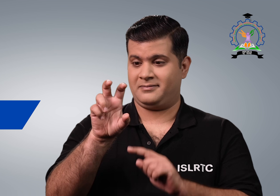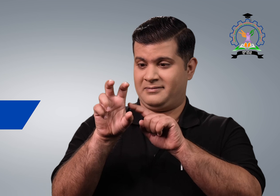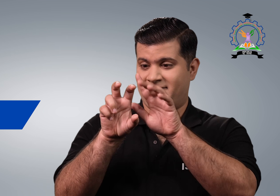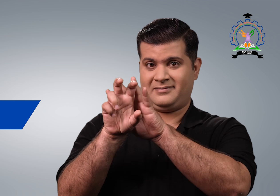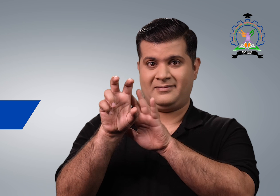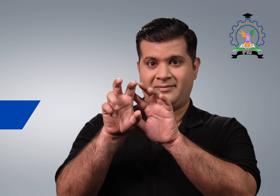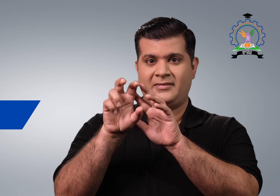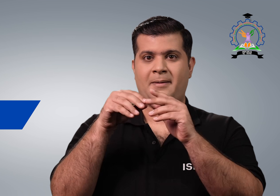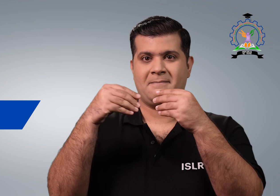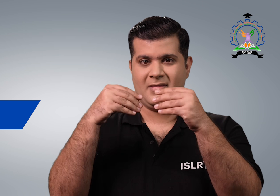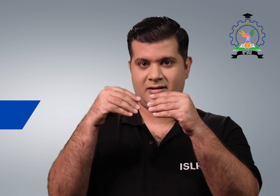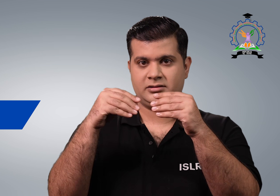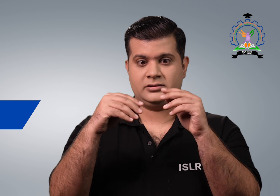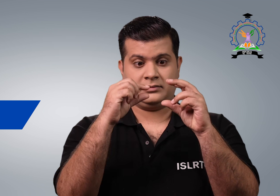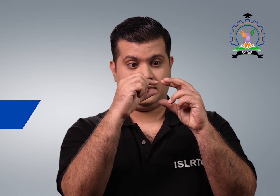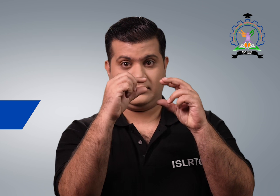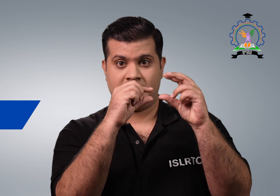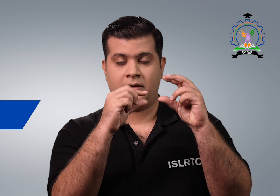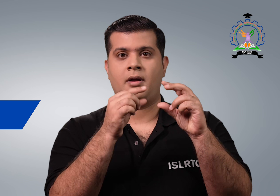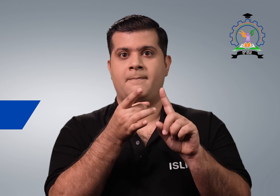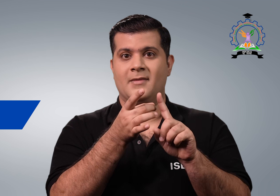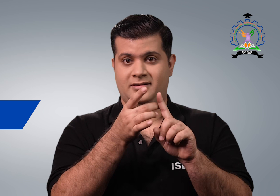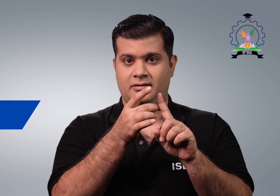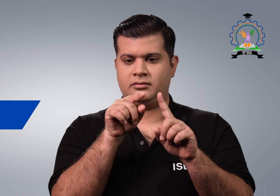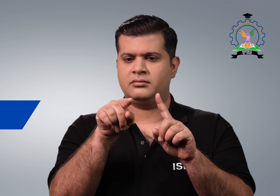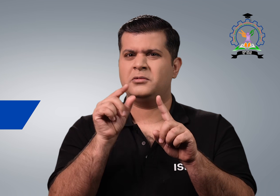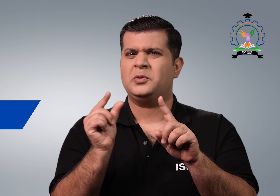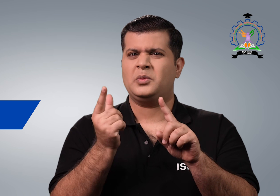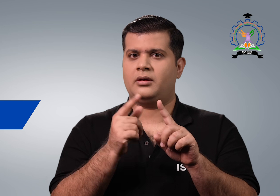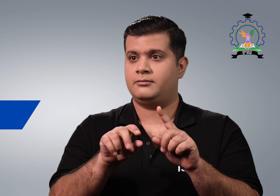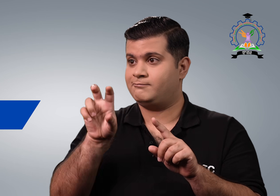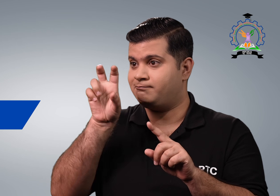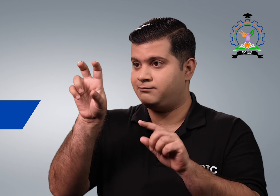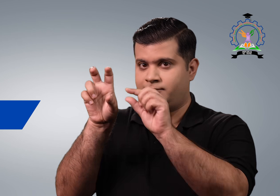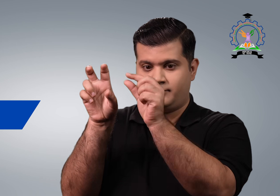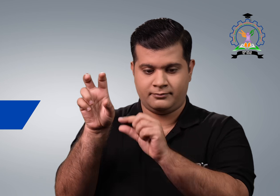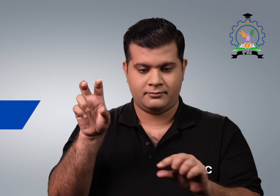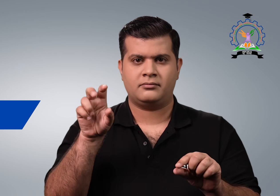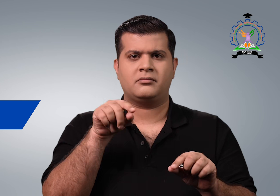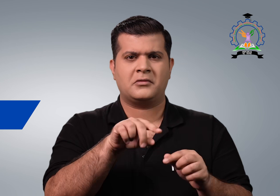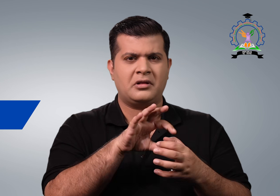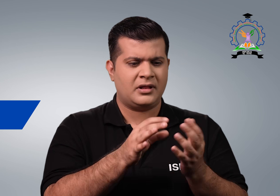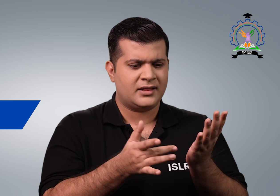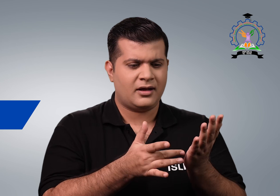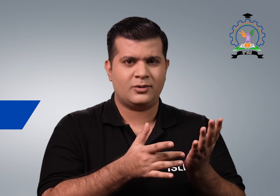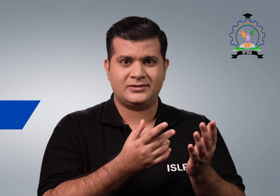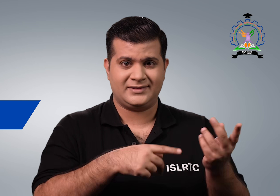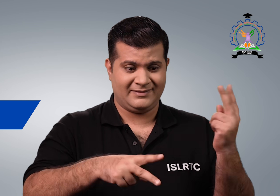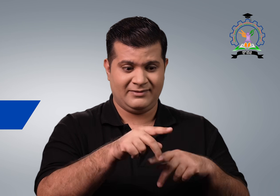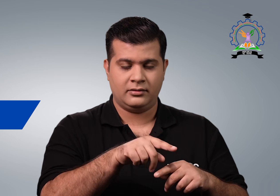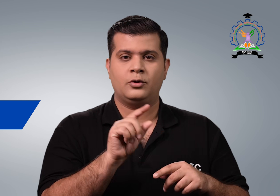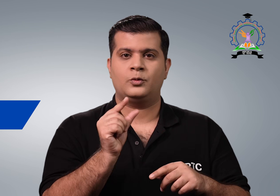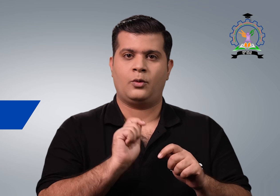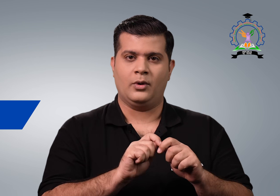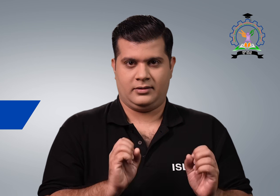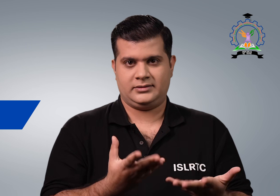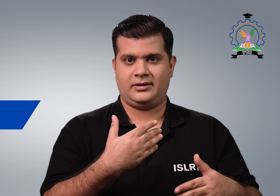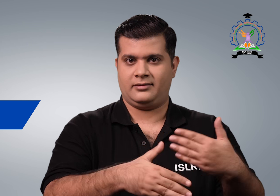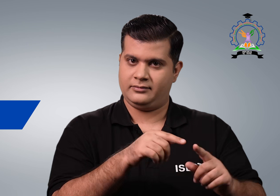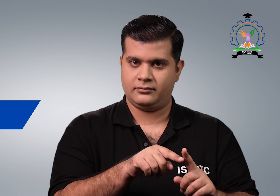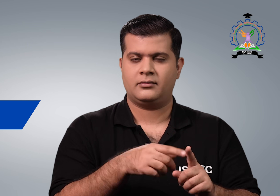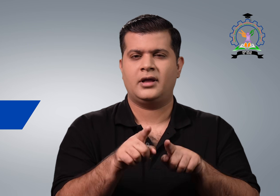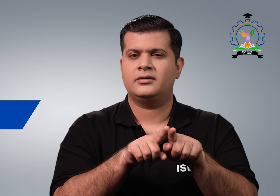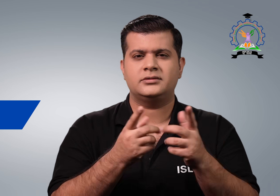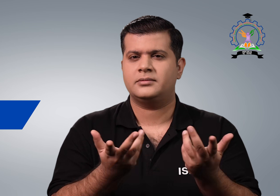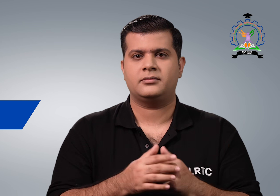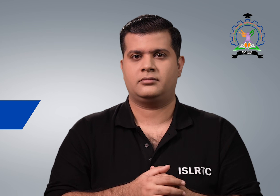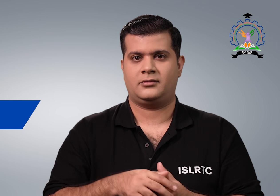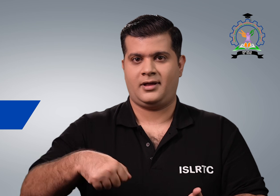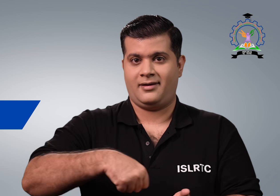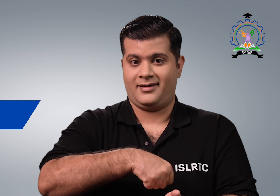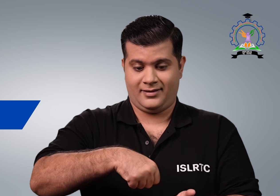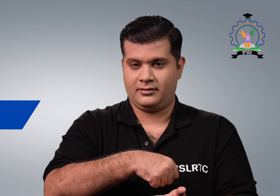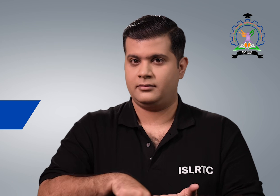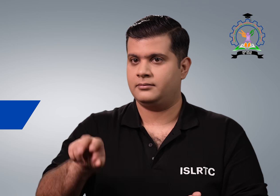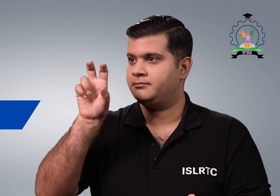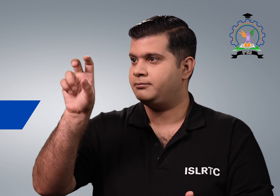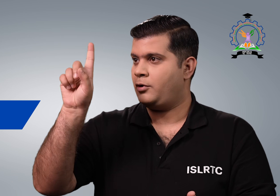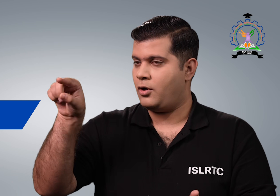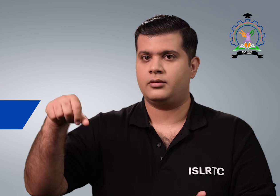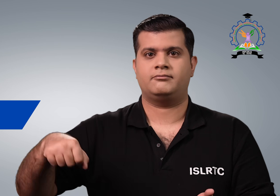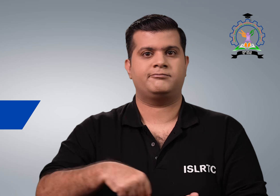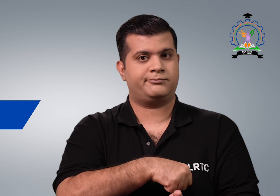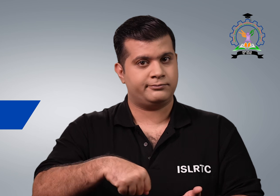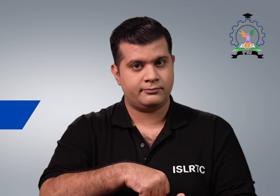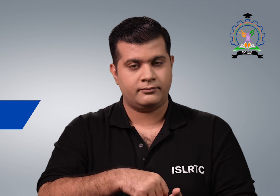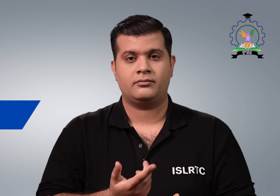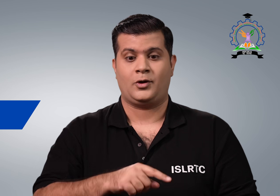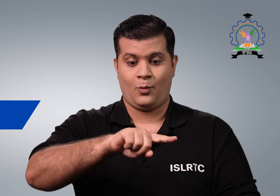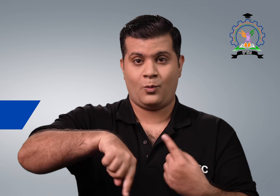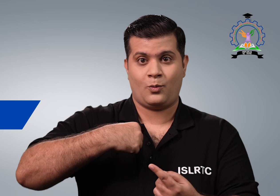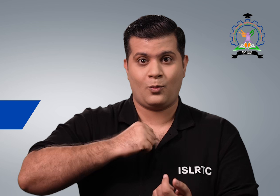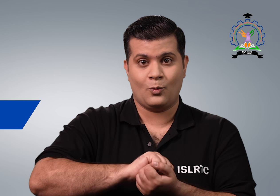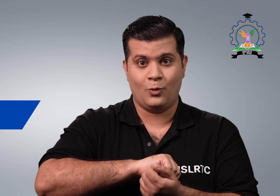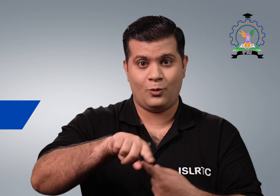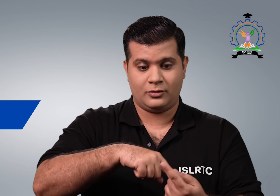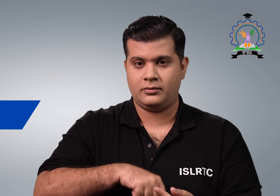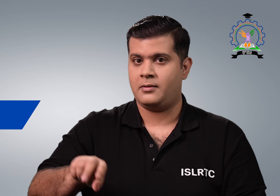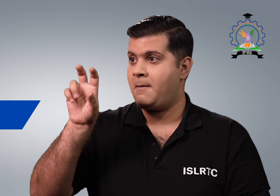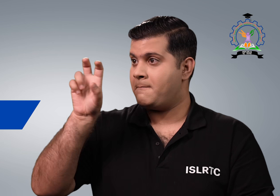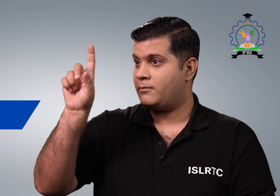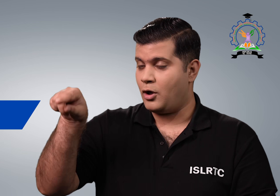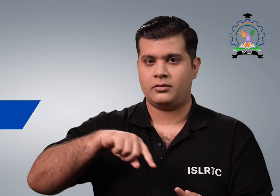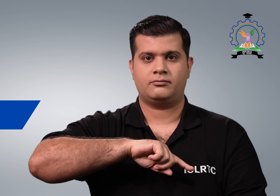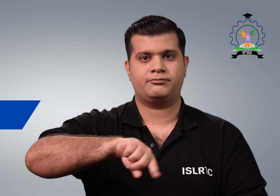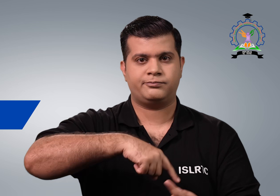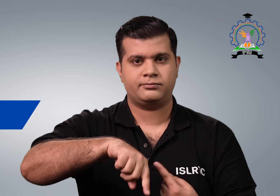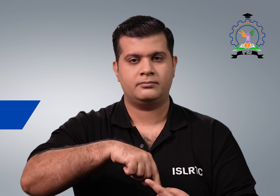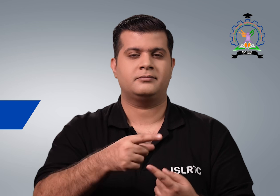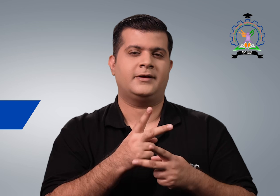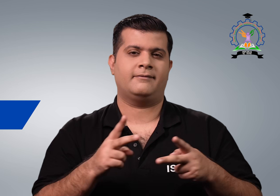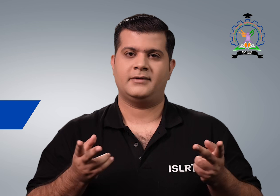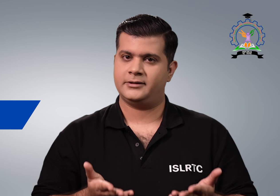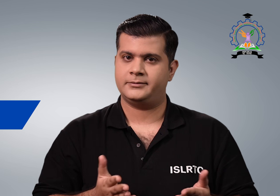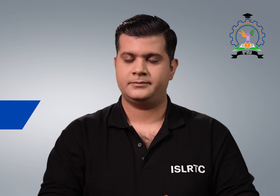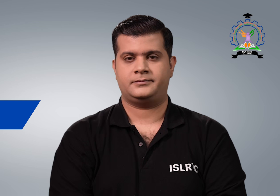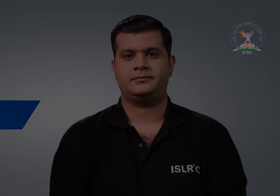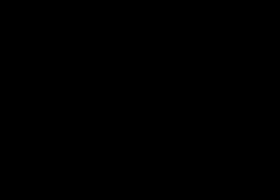A plastic object with metal pins, that connect a piece of electrical equipment to the electricity supply For example, you plug in an iron to iron your clothes, and when you plug in a washing machine, it starts working.